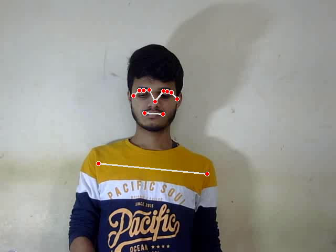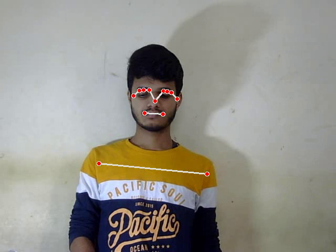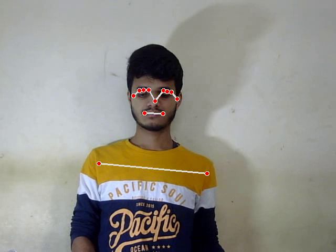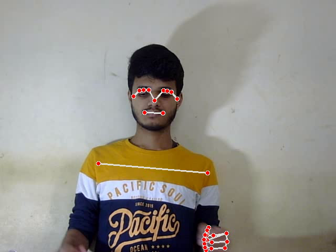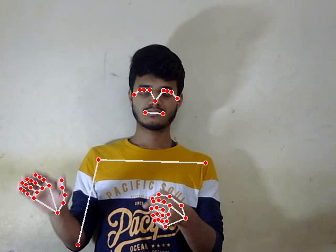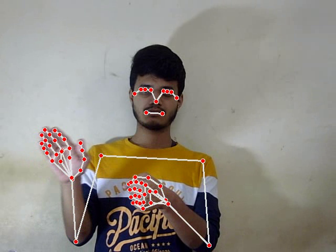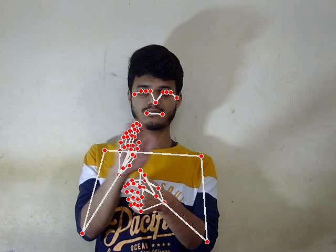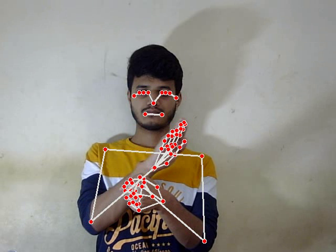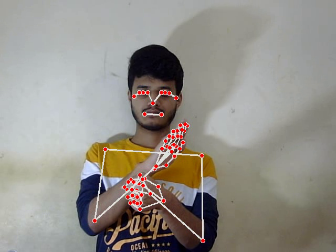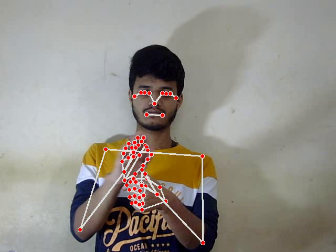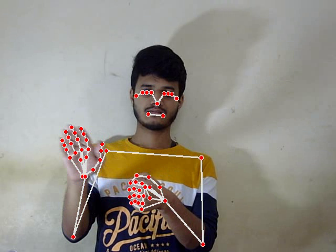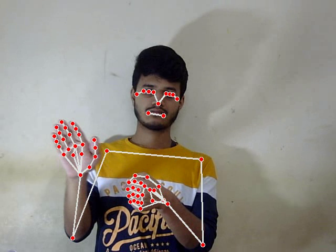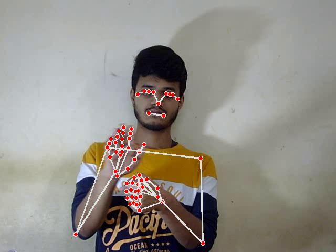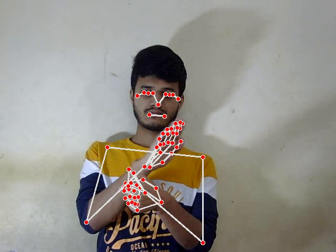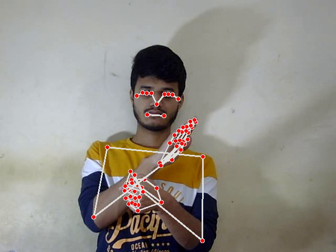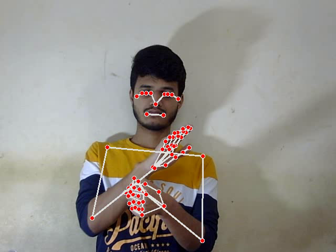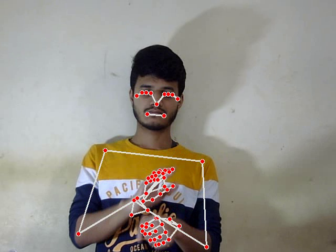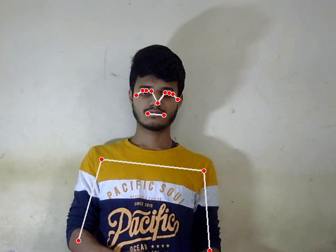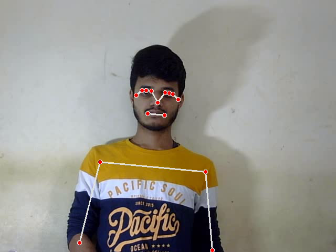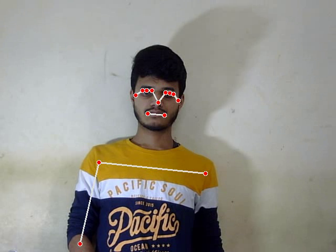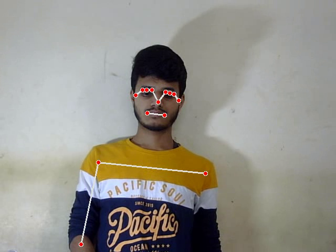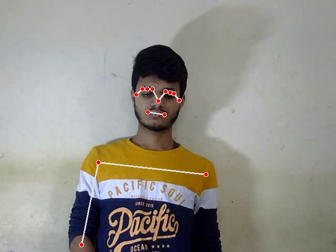busy